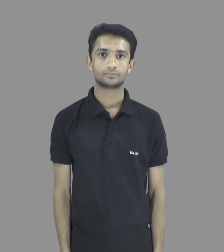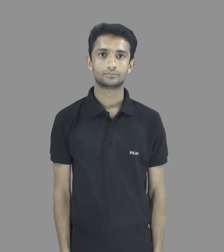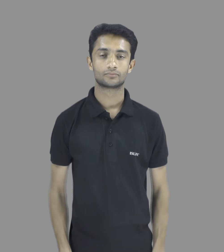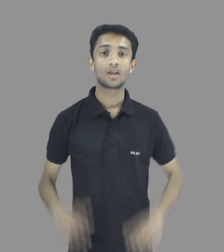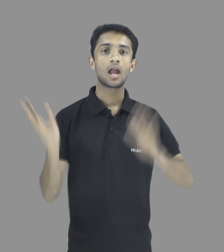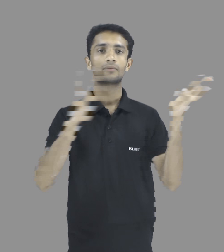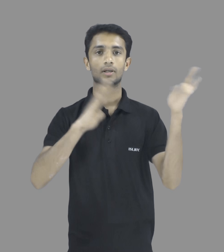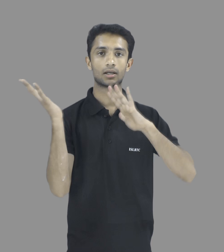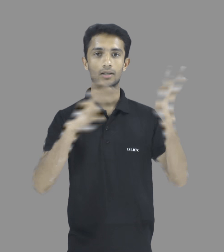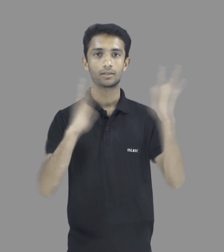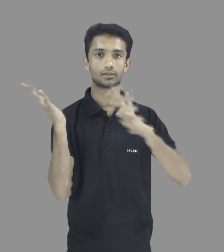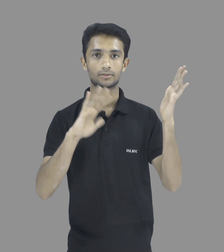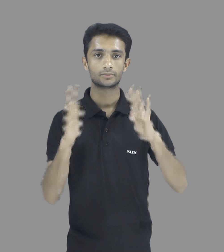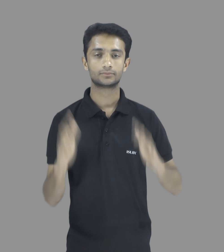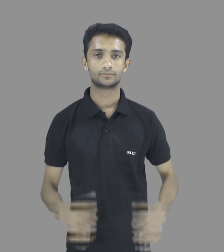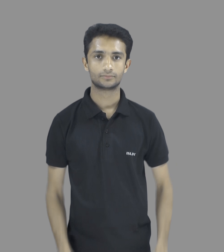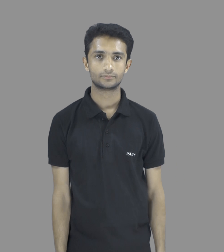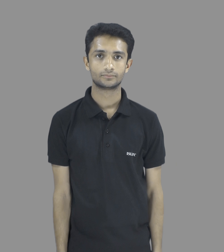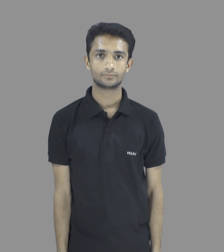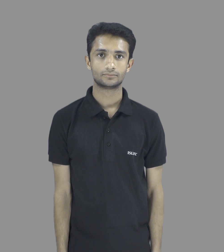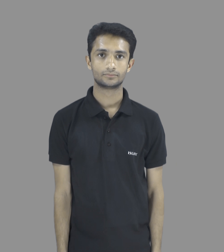Air